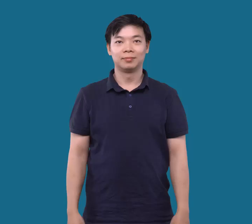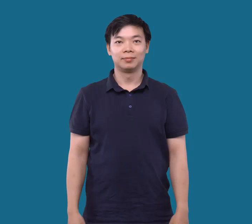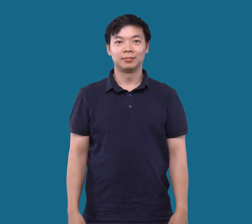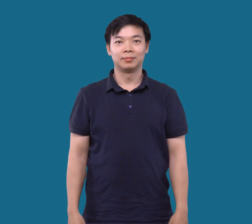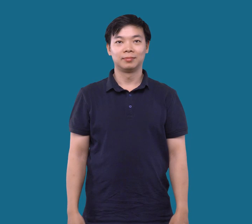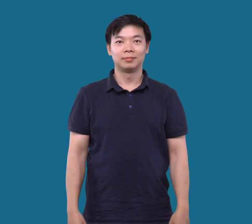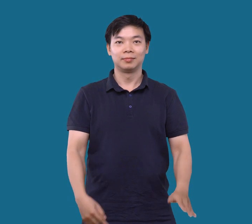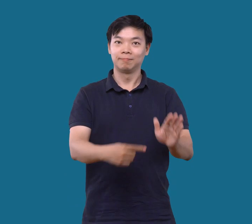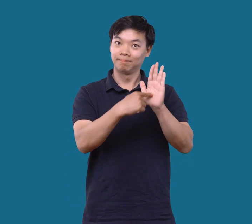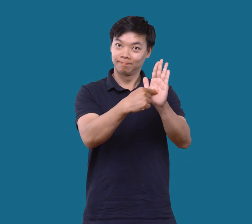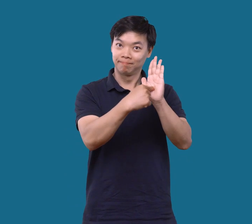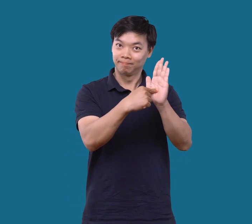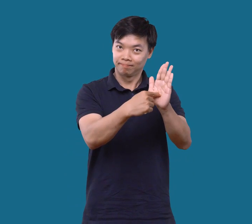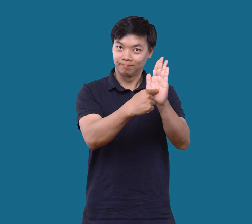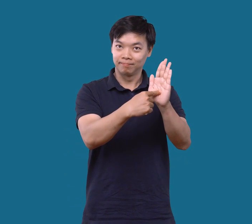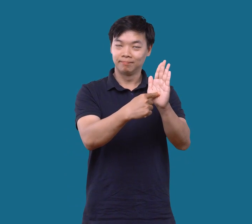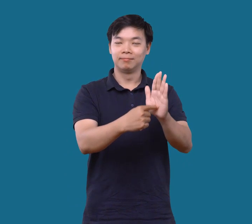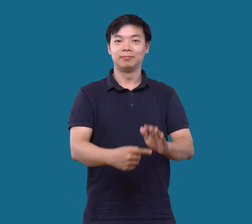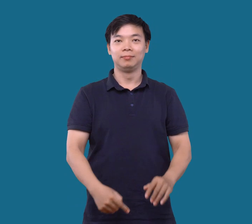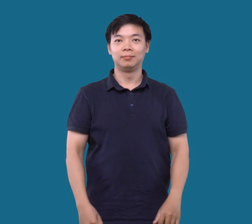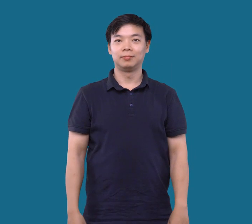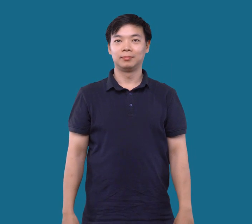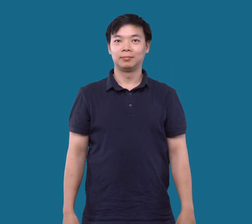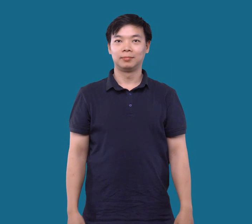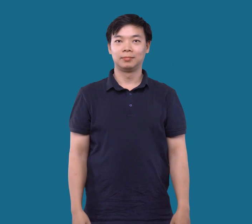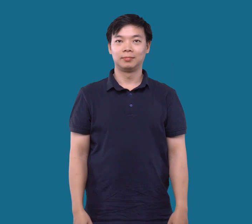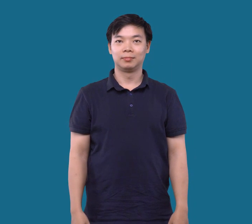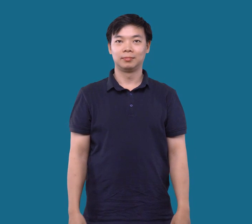minh hoạ